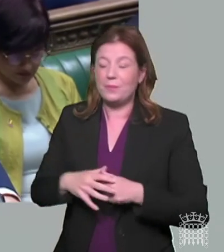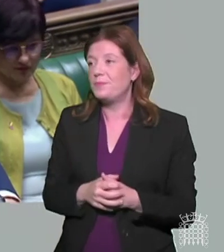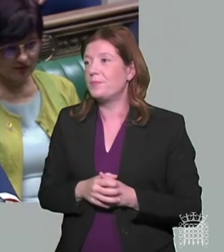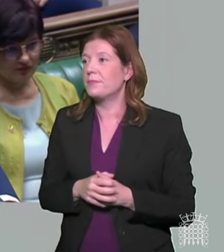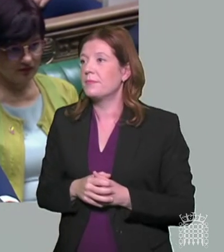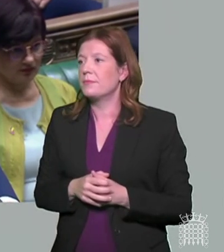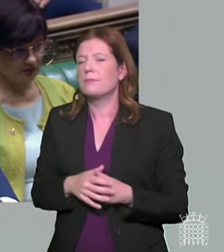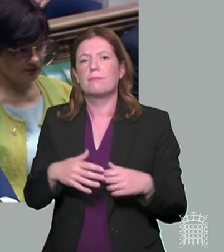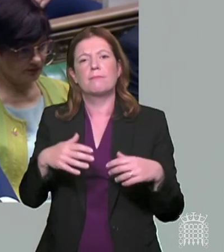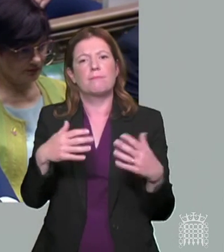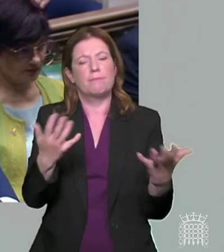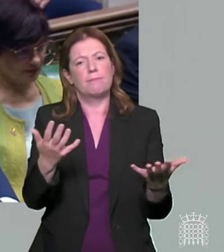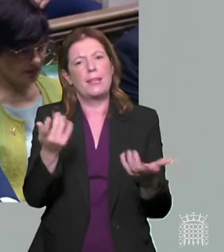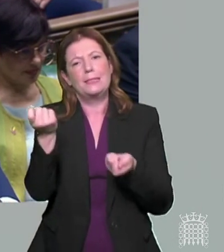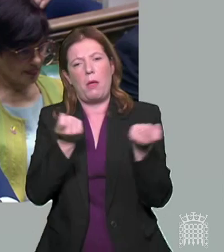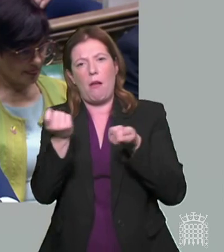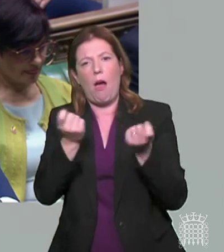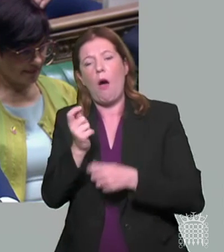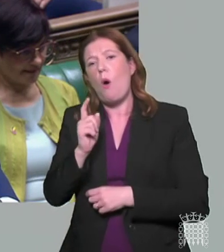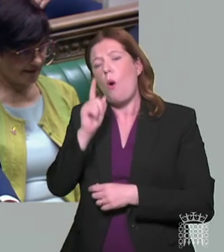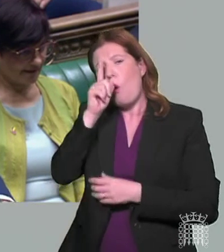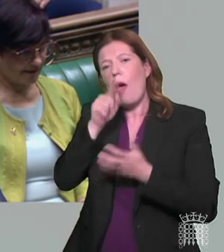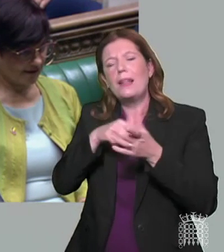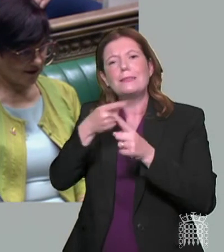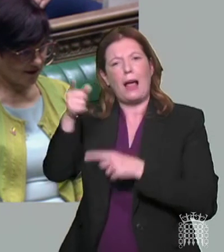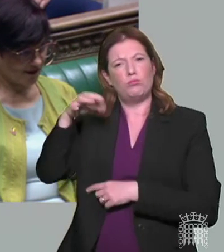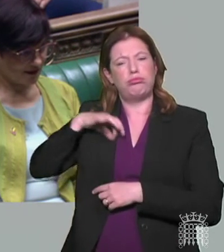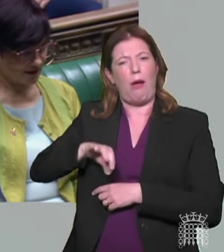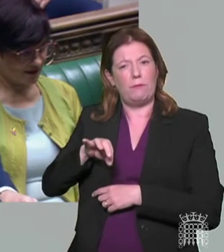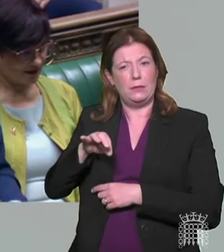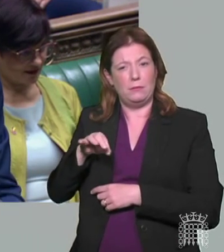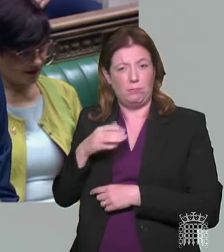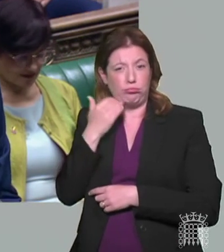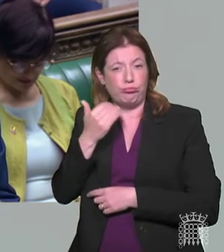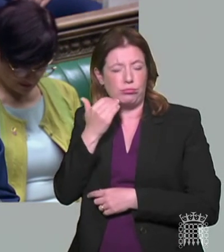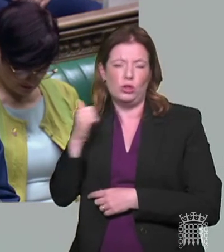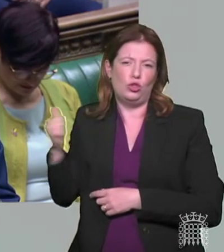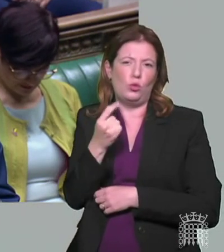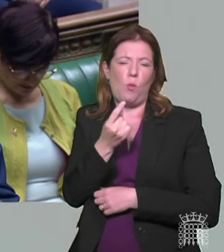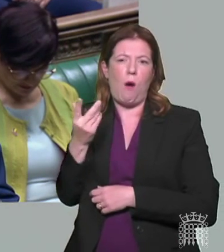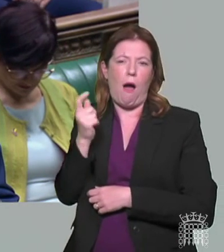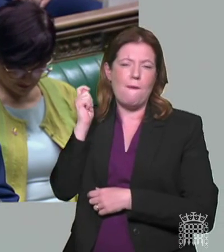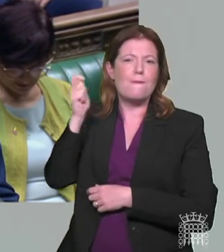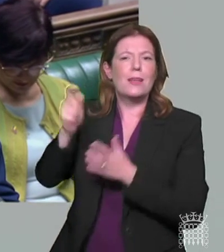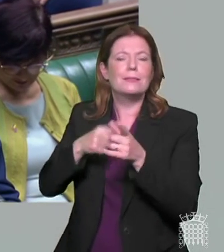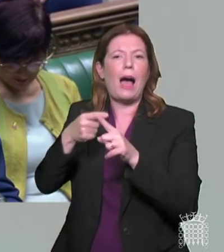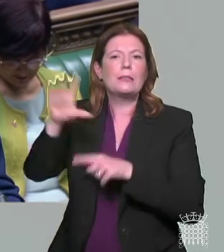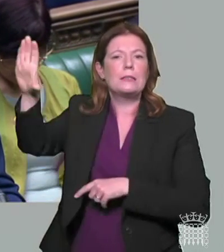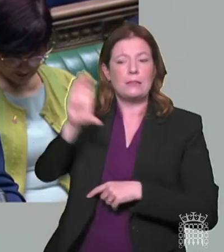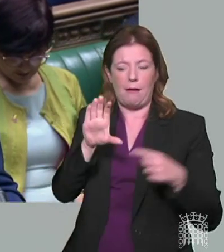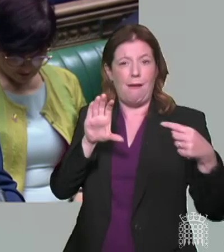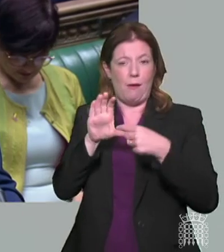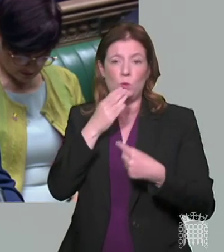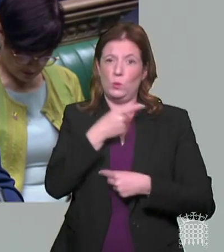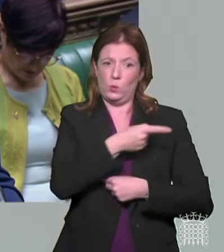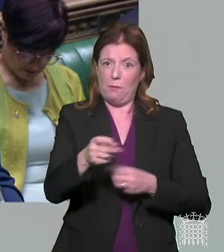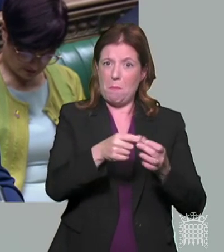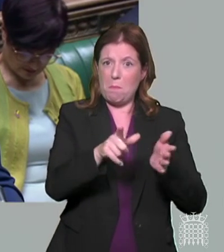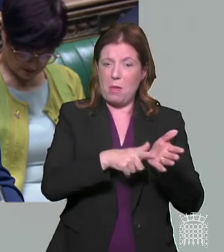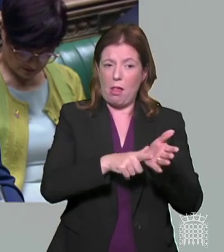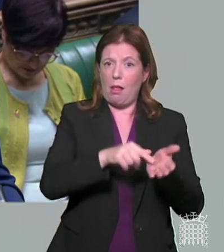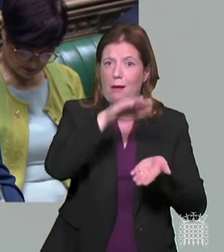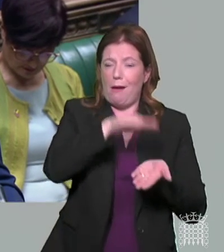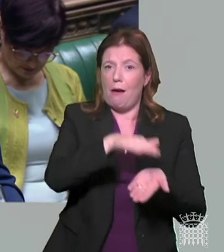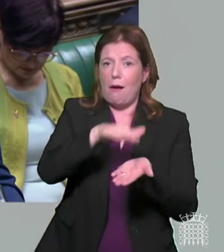A one-off tax on huge oil and gas profits would raise billions of pounds and cut energy bills across the country.